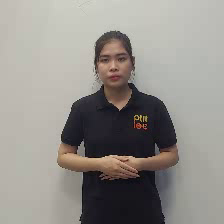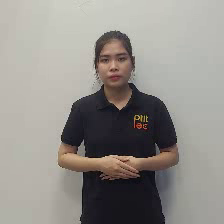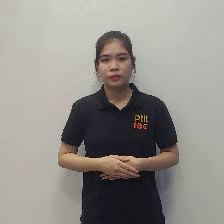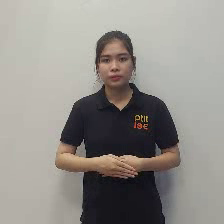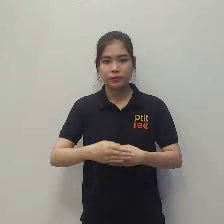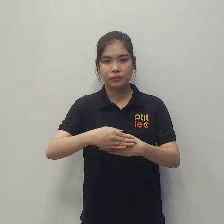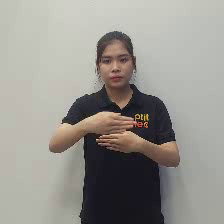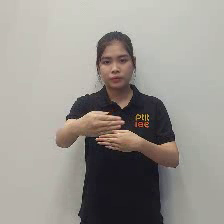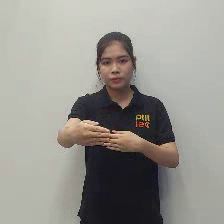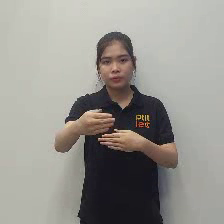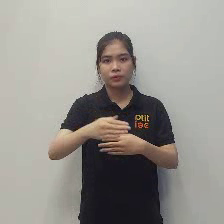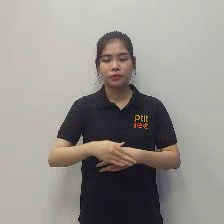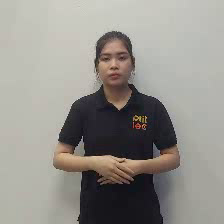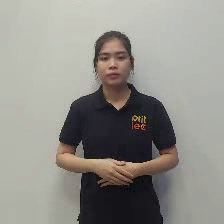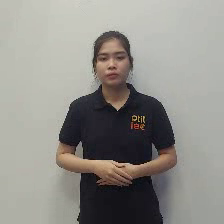Xa